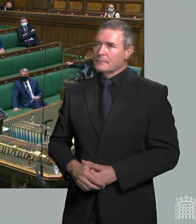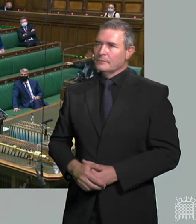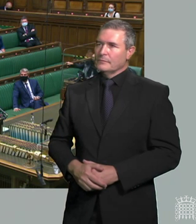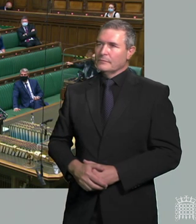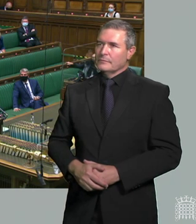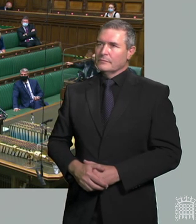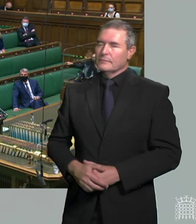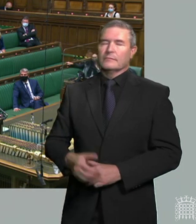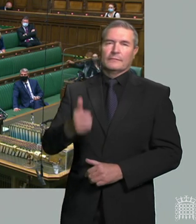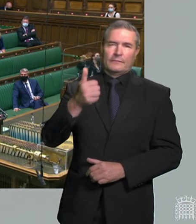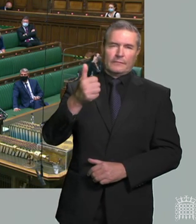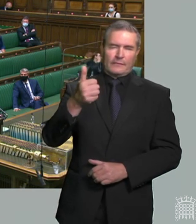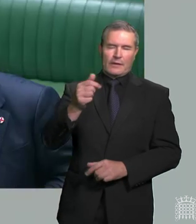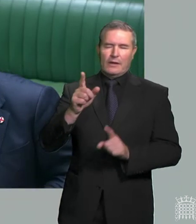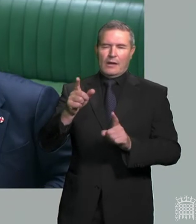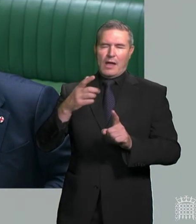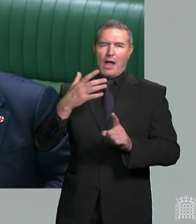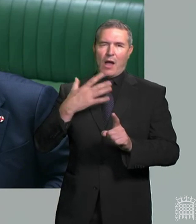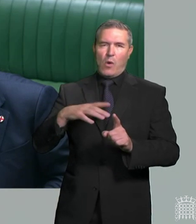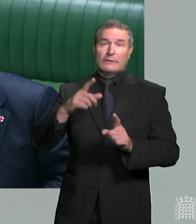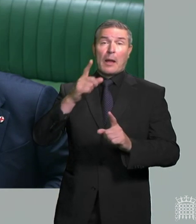Through my honourable Friend, I thank again the people of